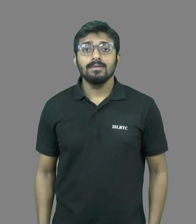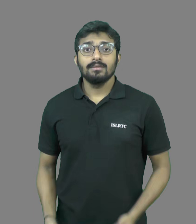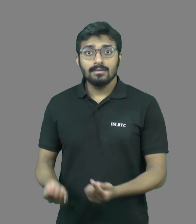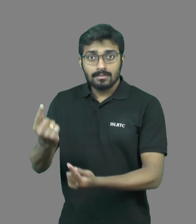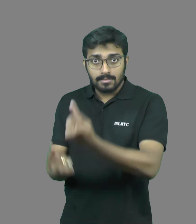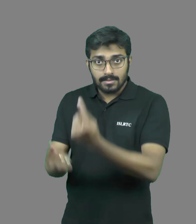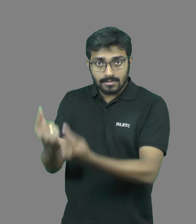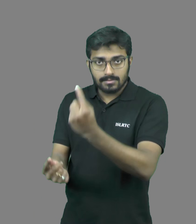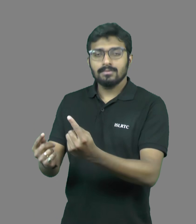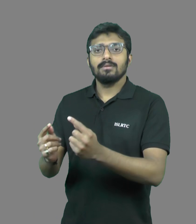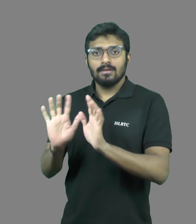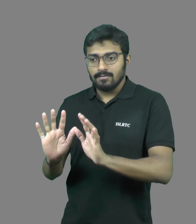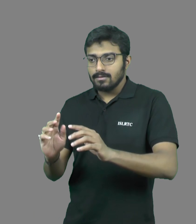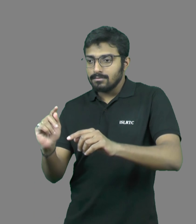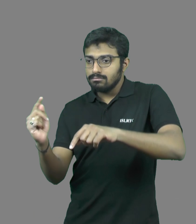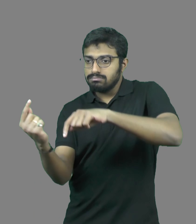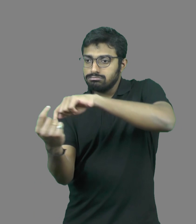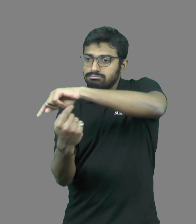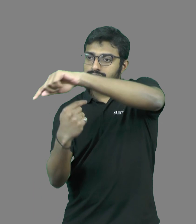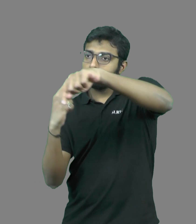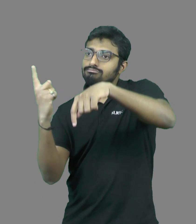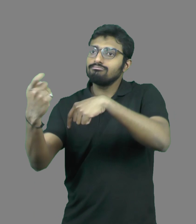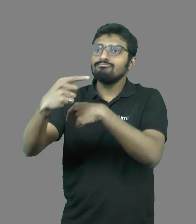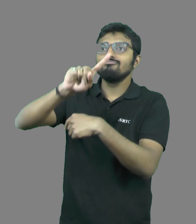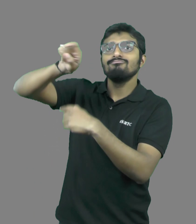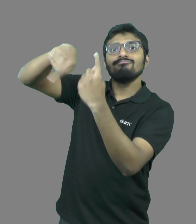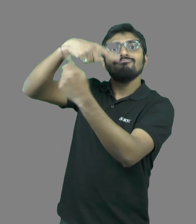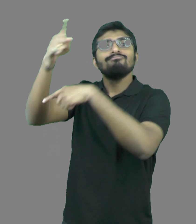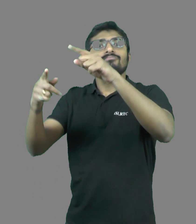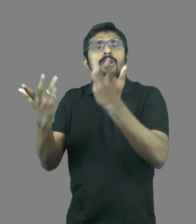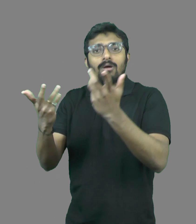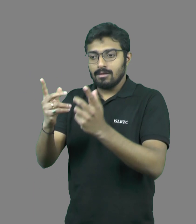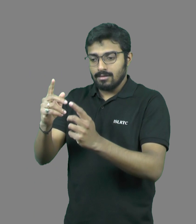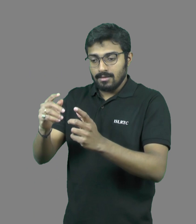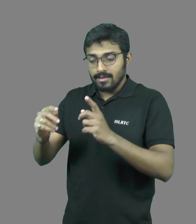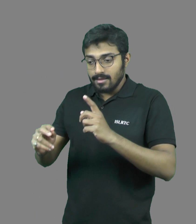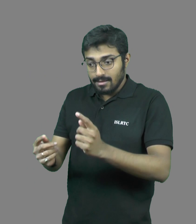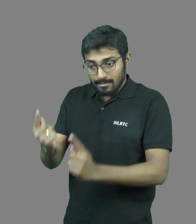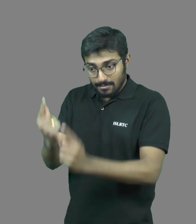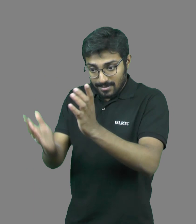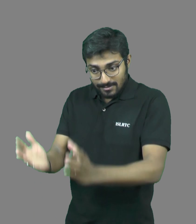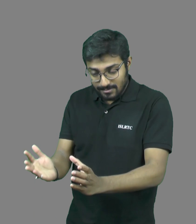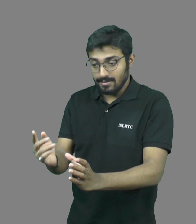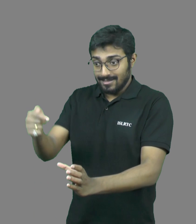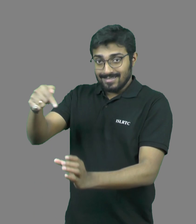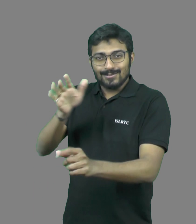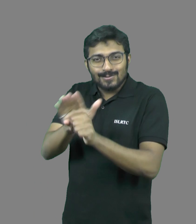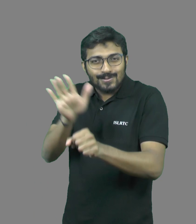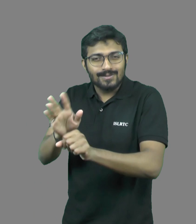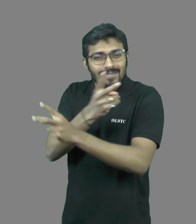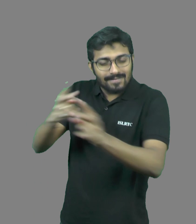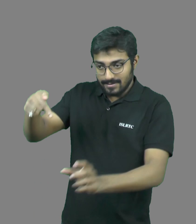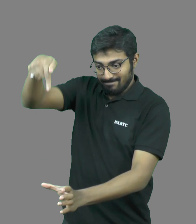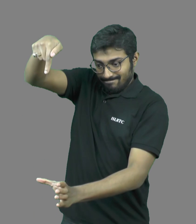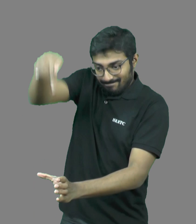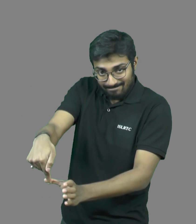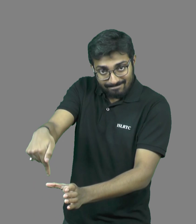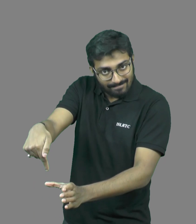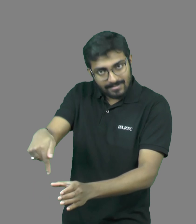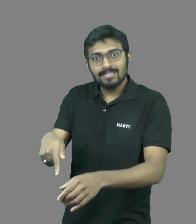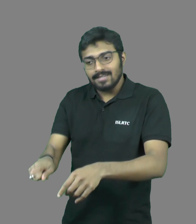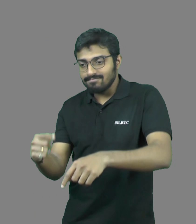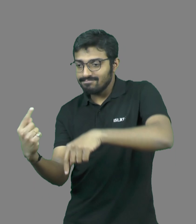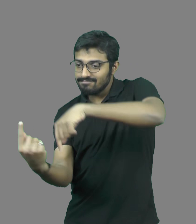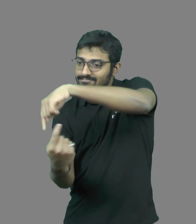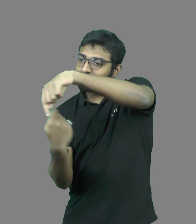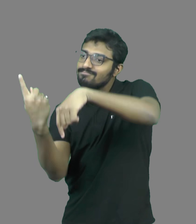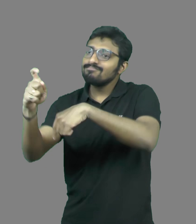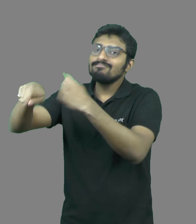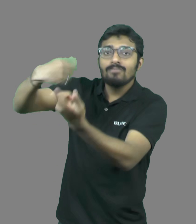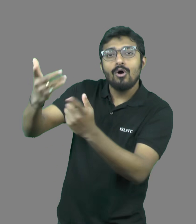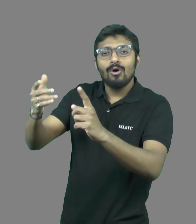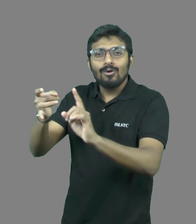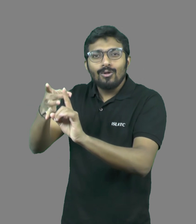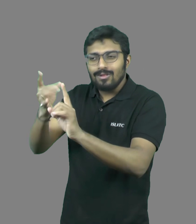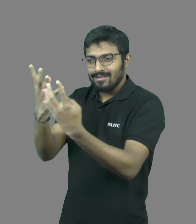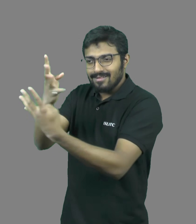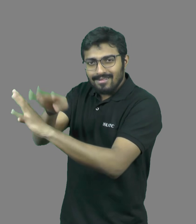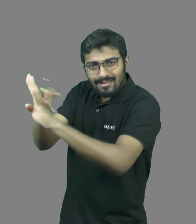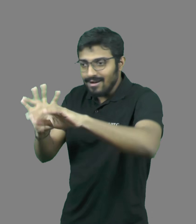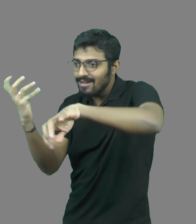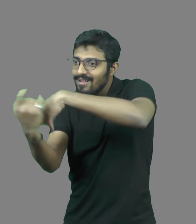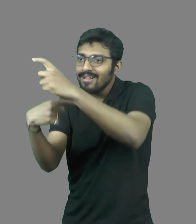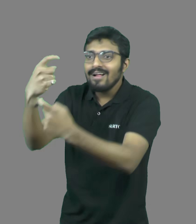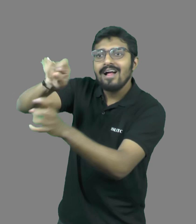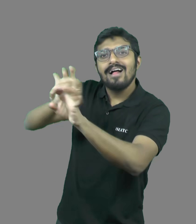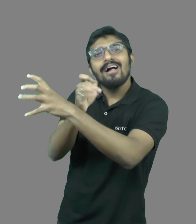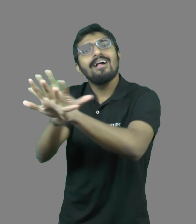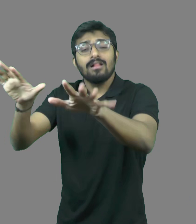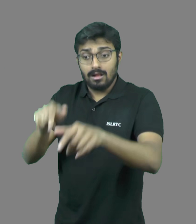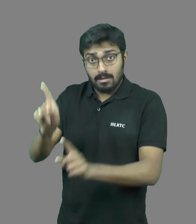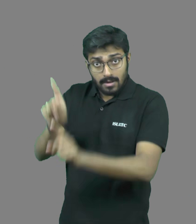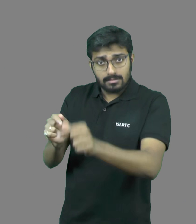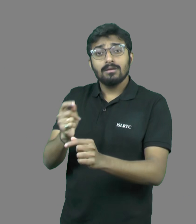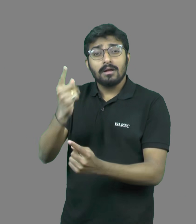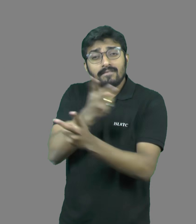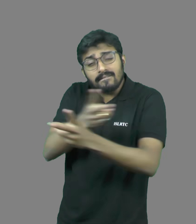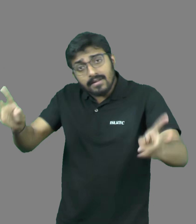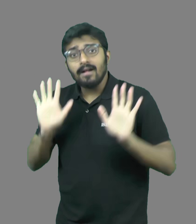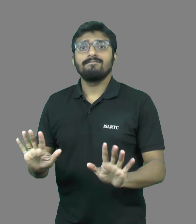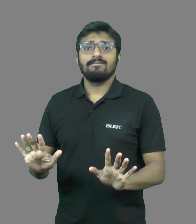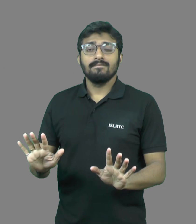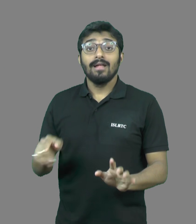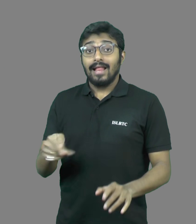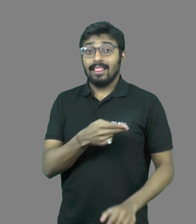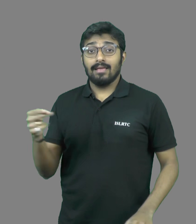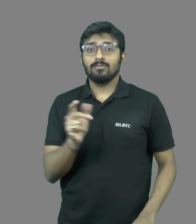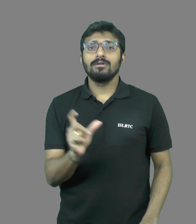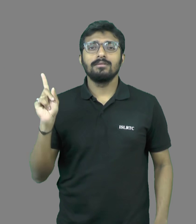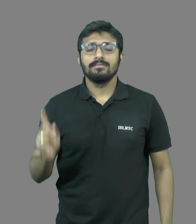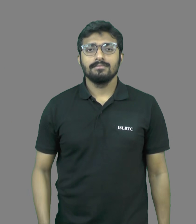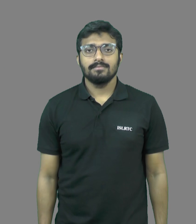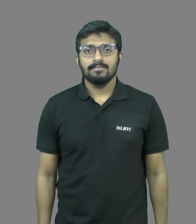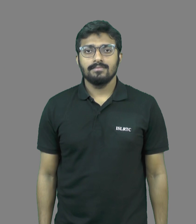Flower For Climbing